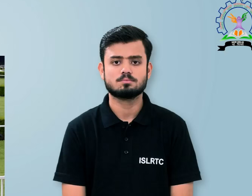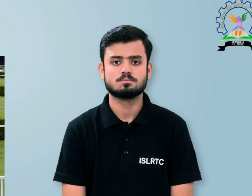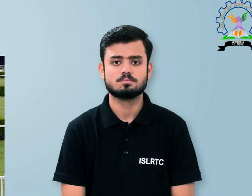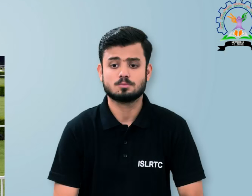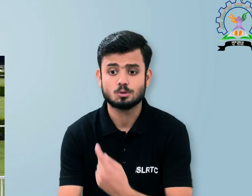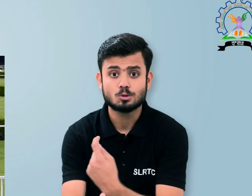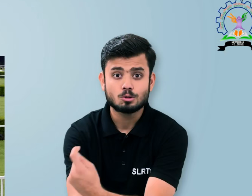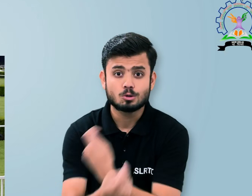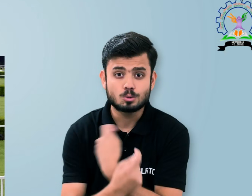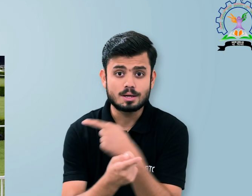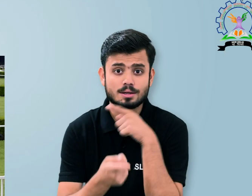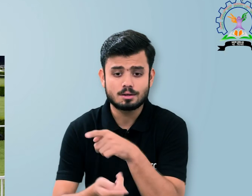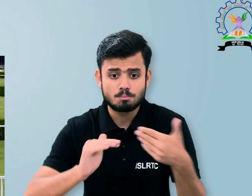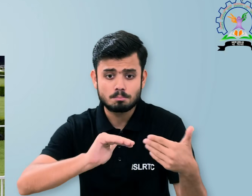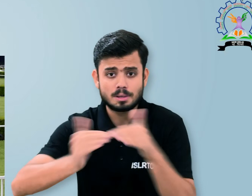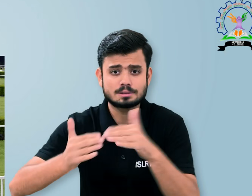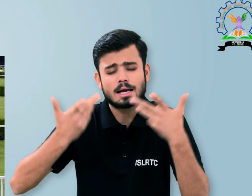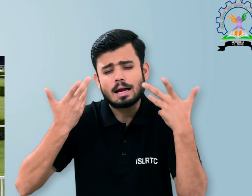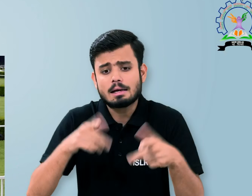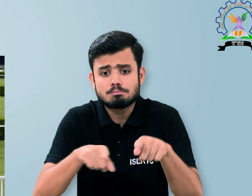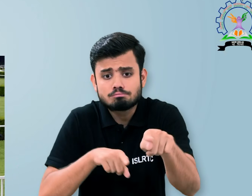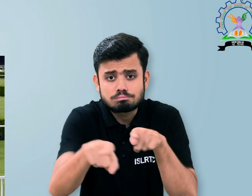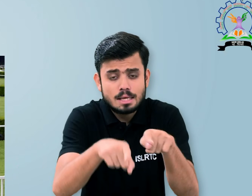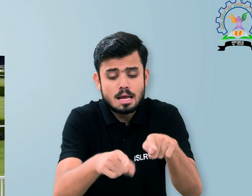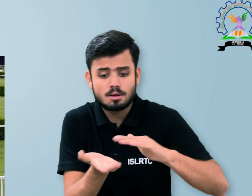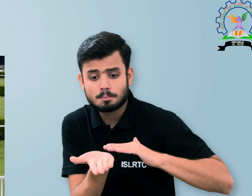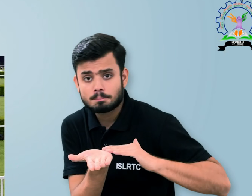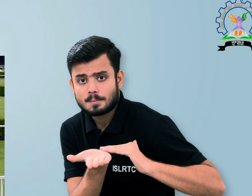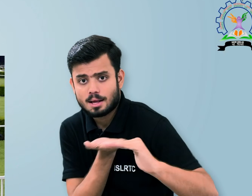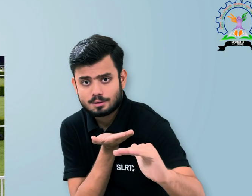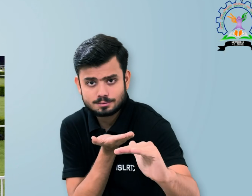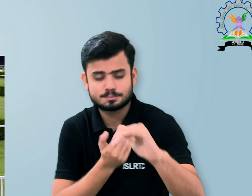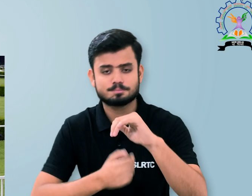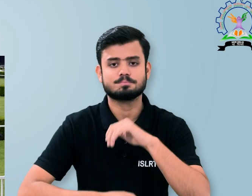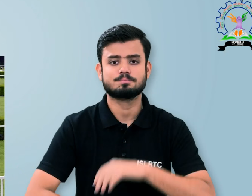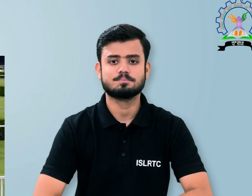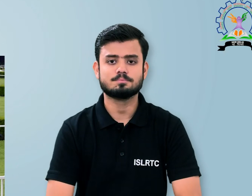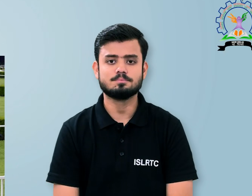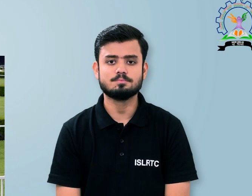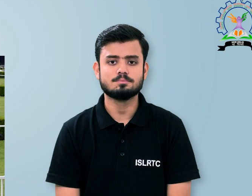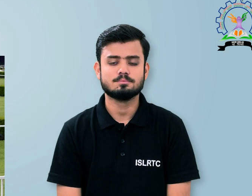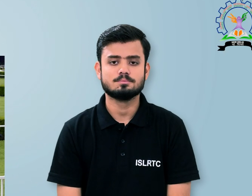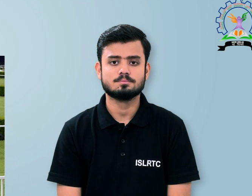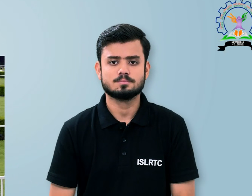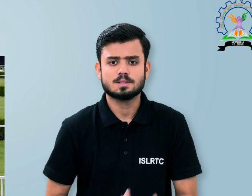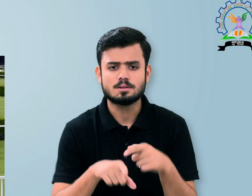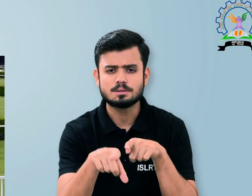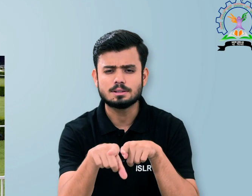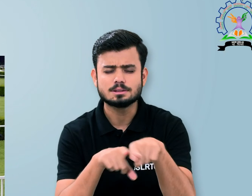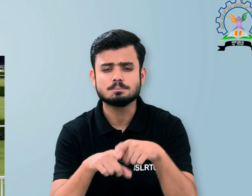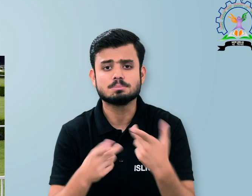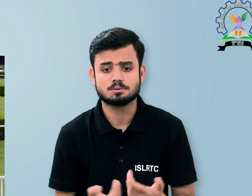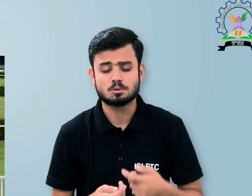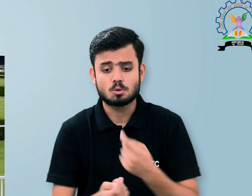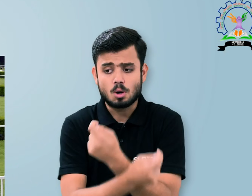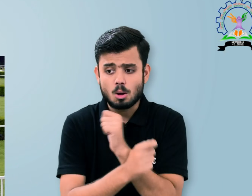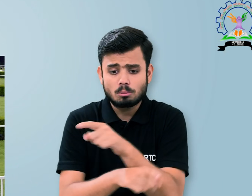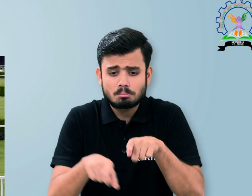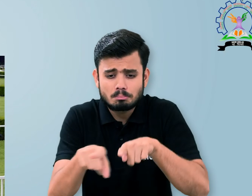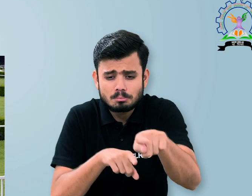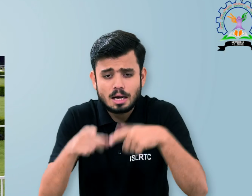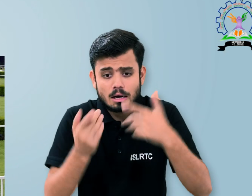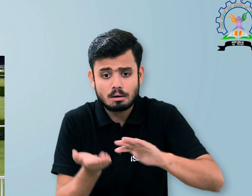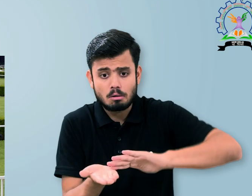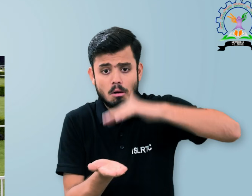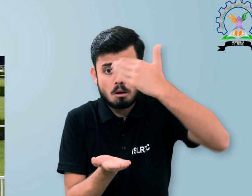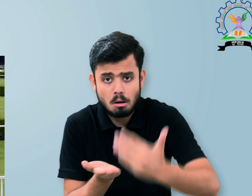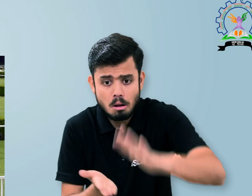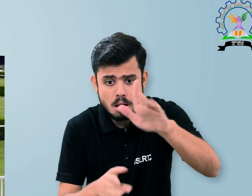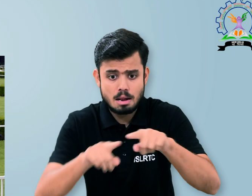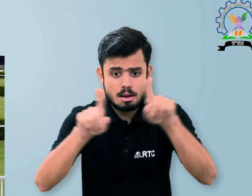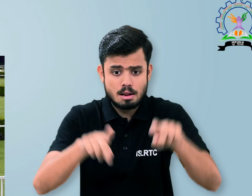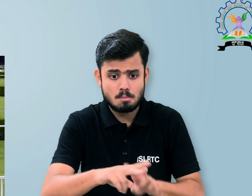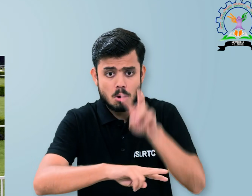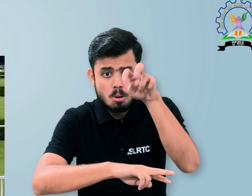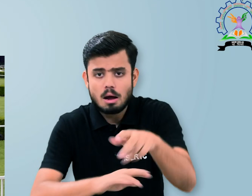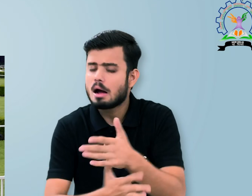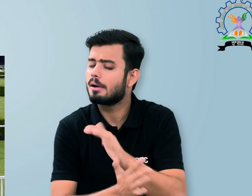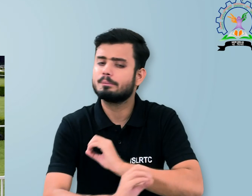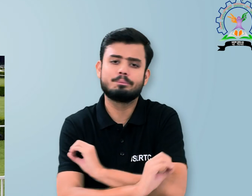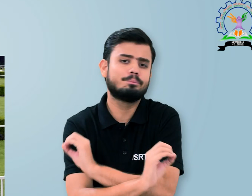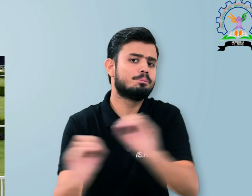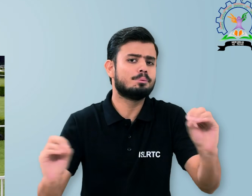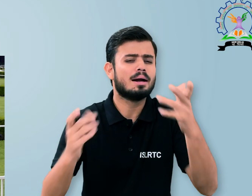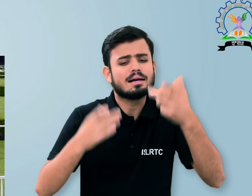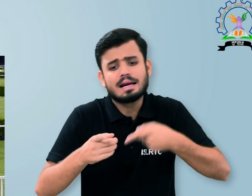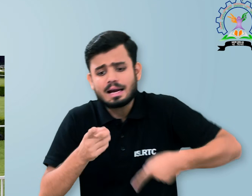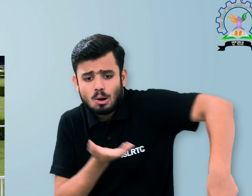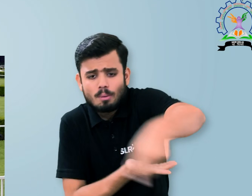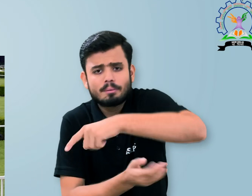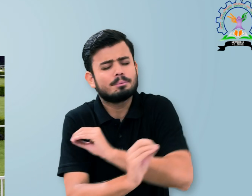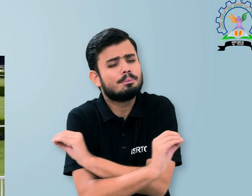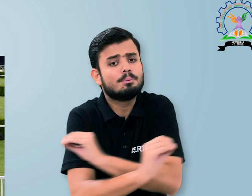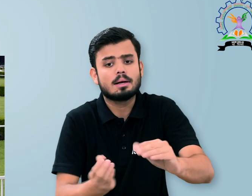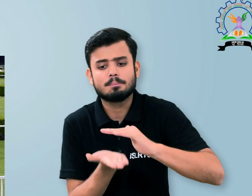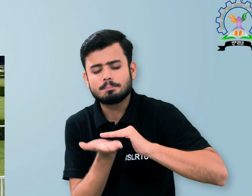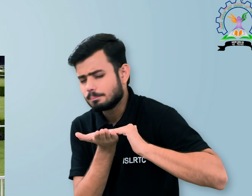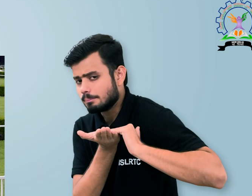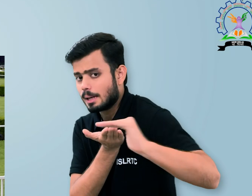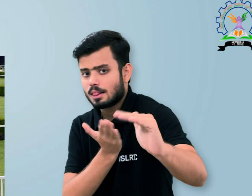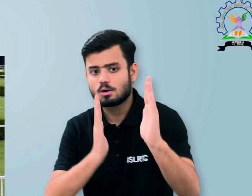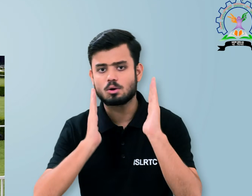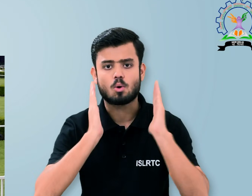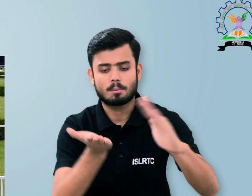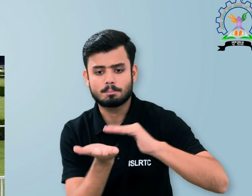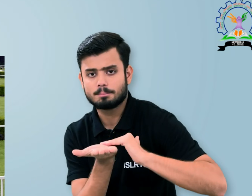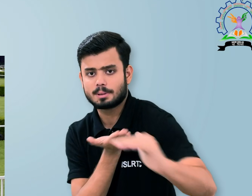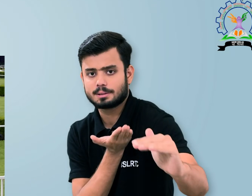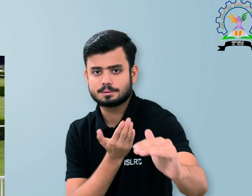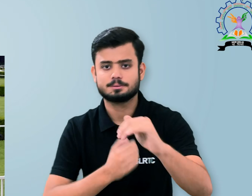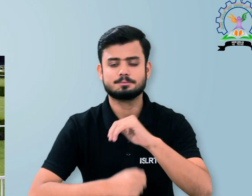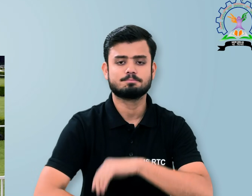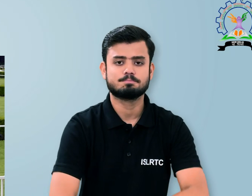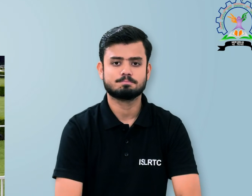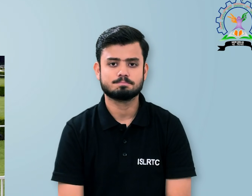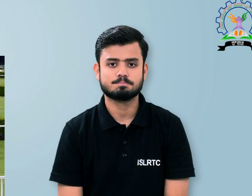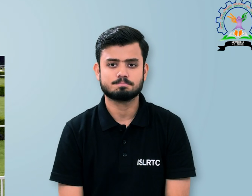Flat Racing Horses race on a flat, level track without obstacles. This is the most common form of horse racing.